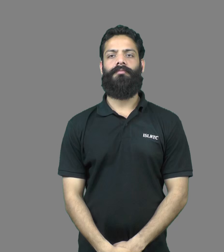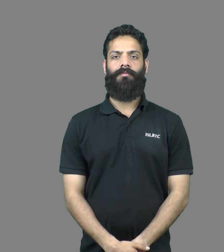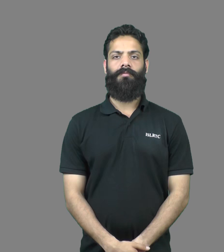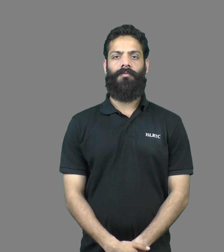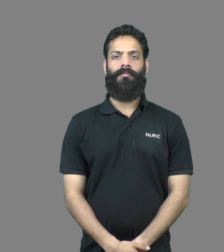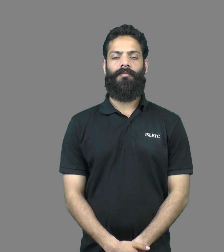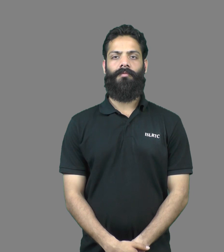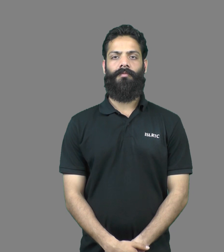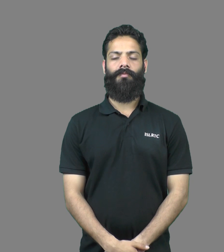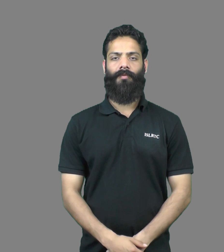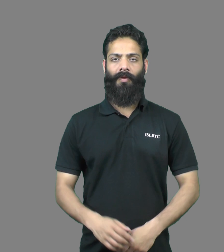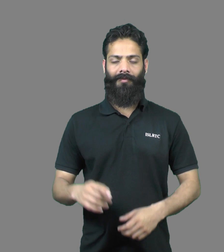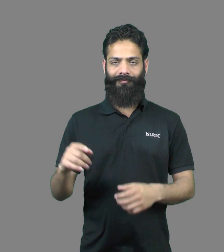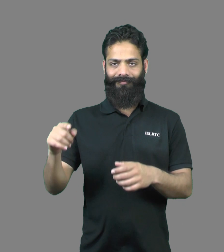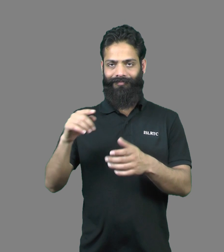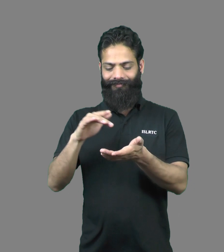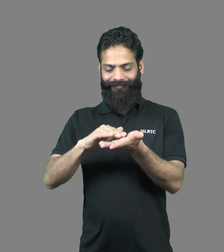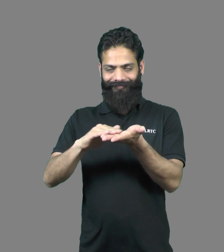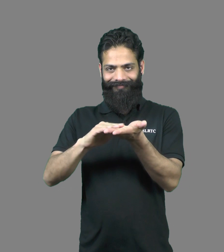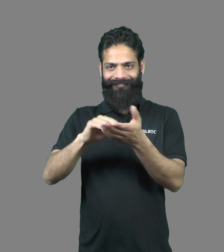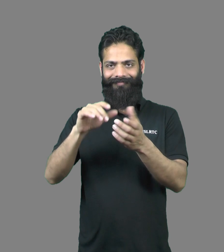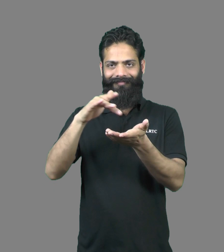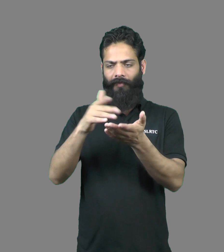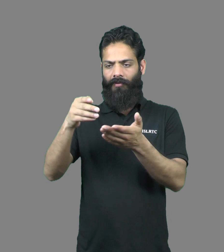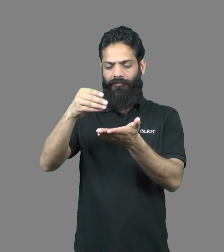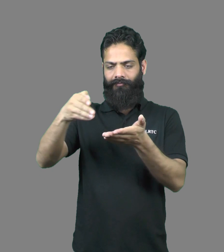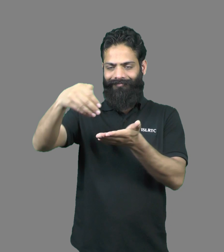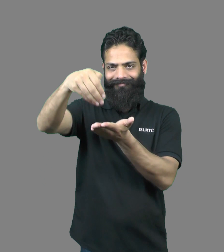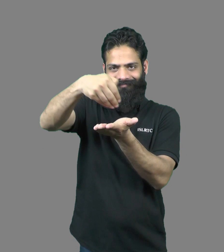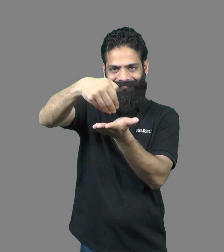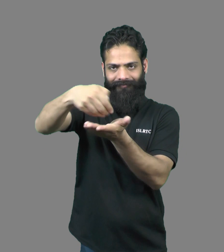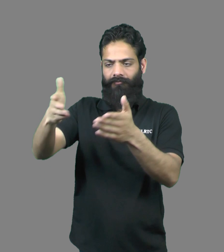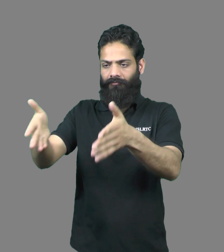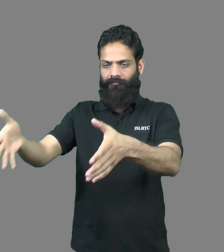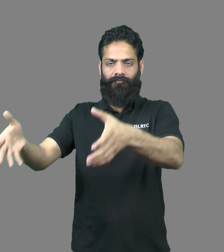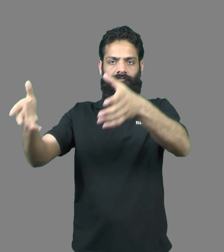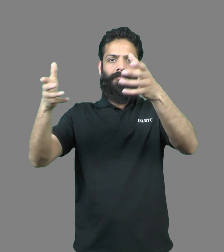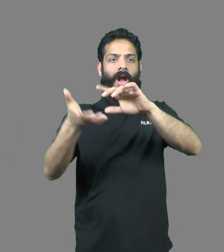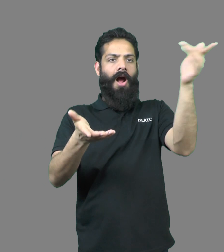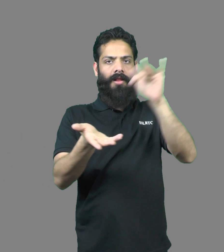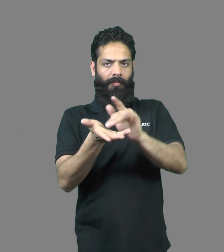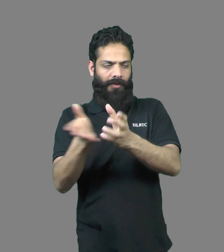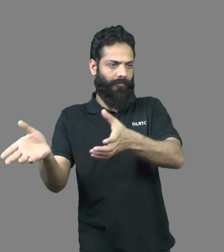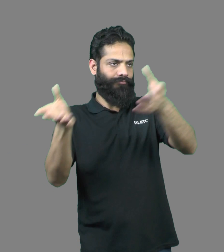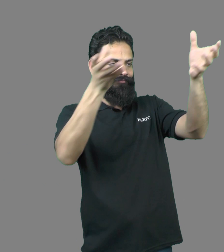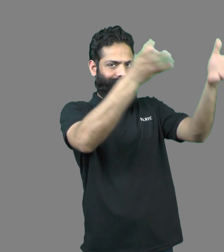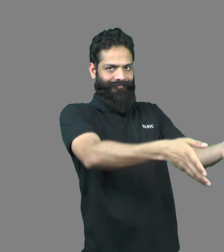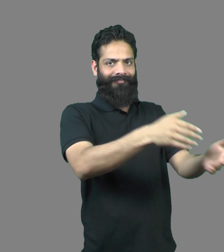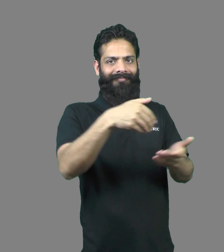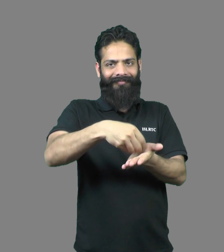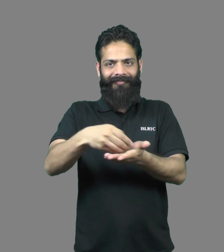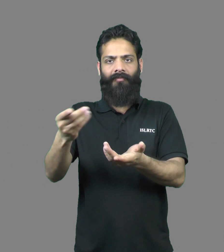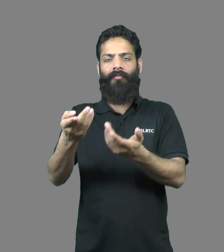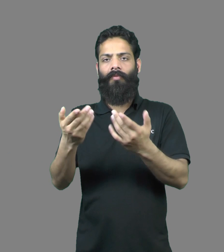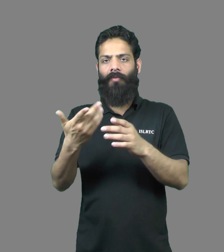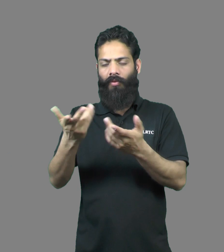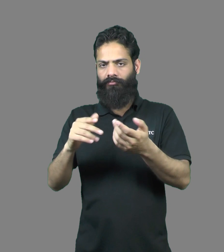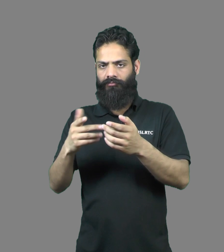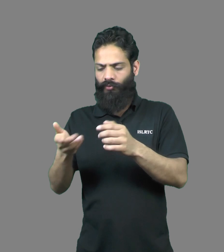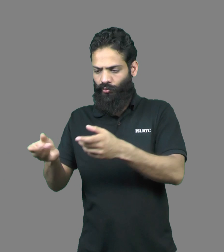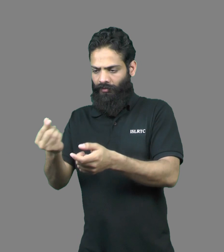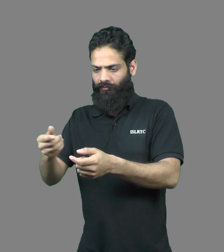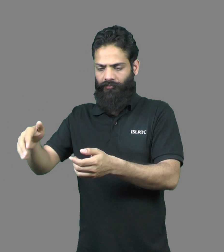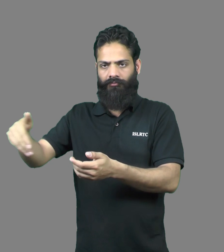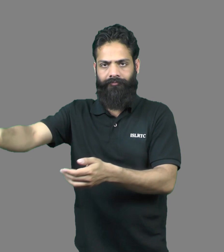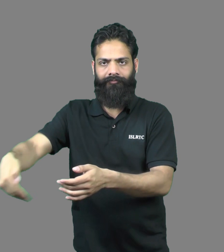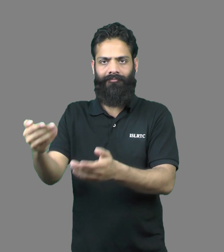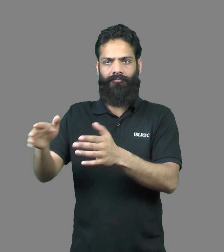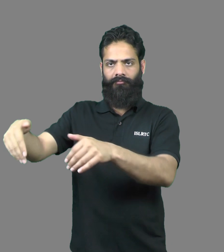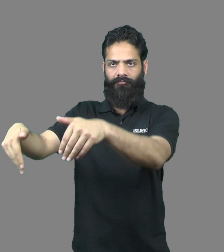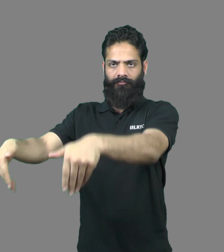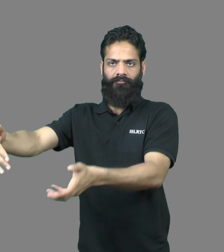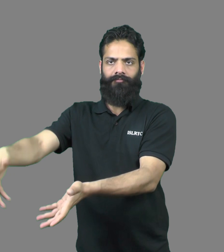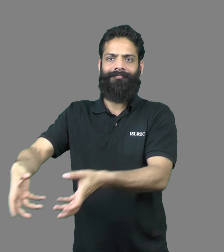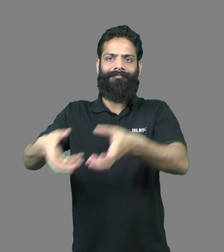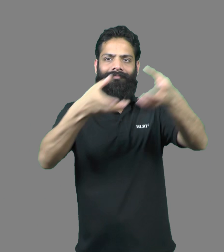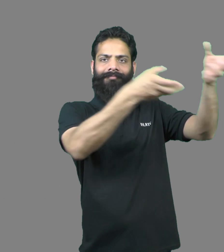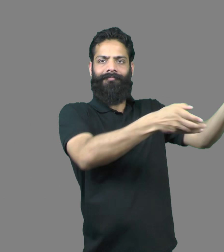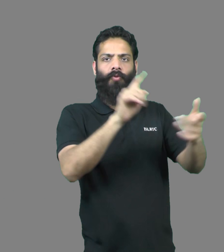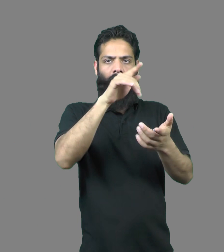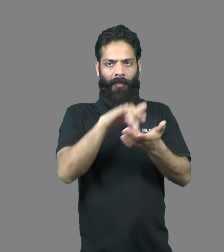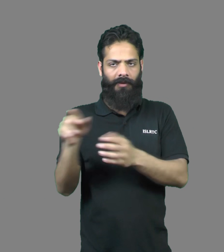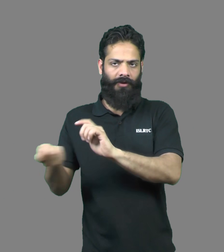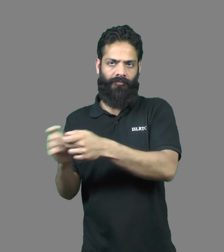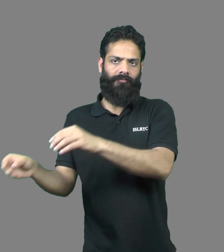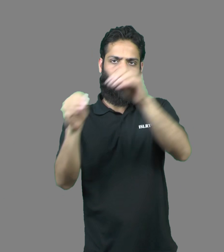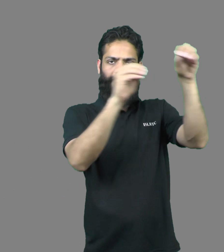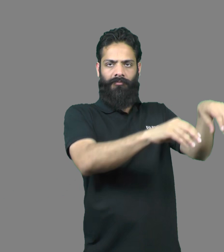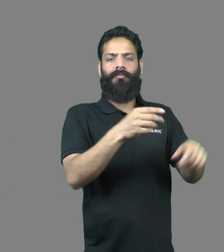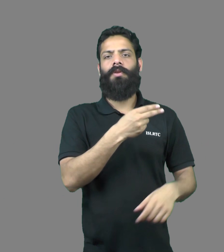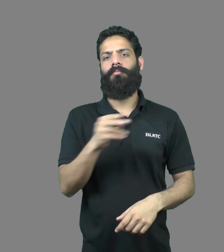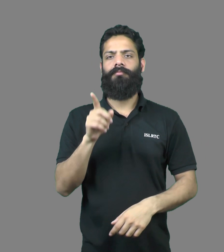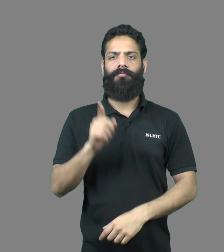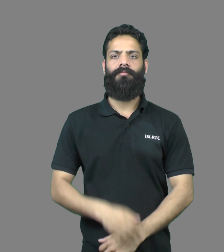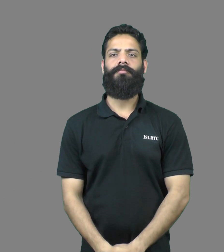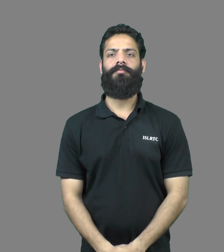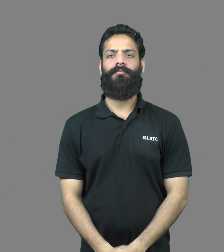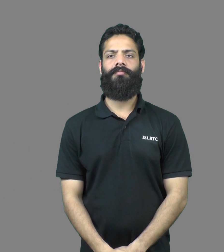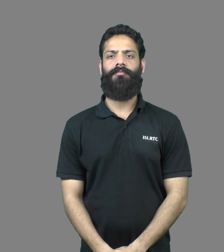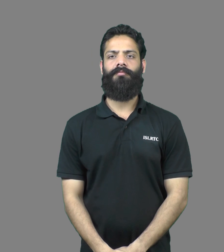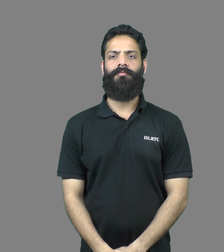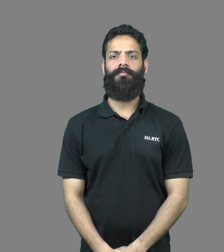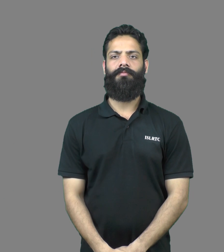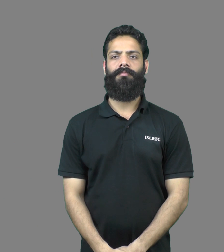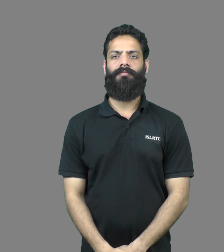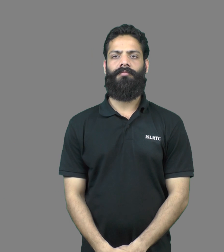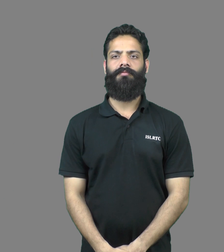Cut and Fill